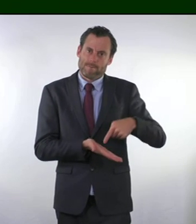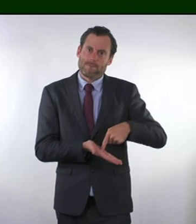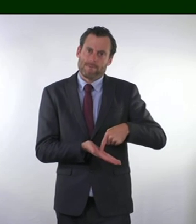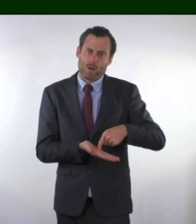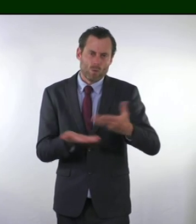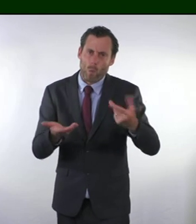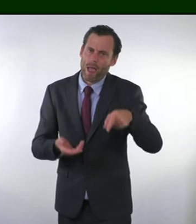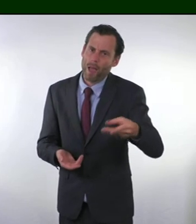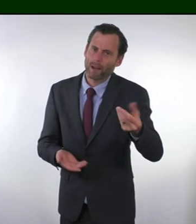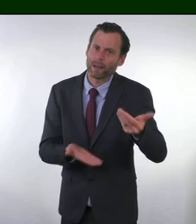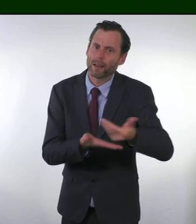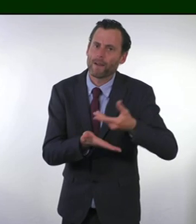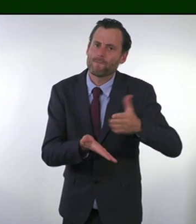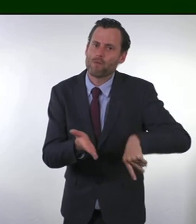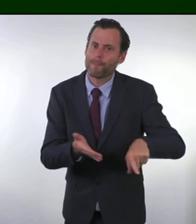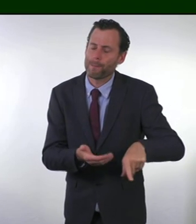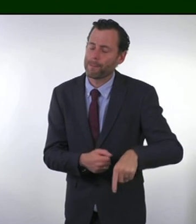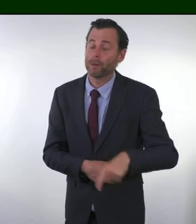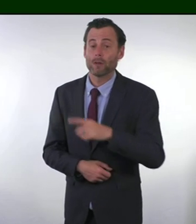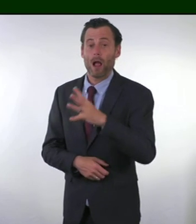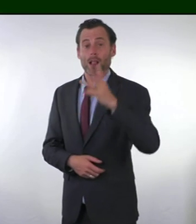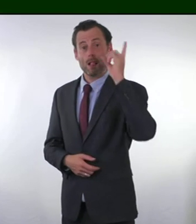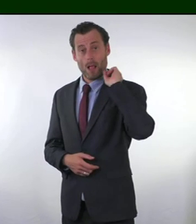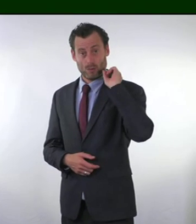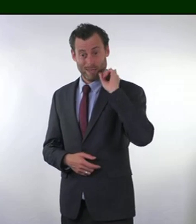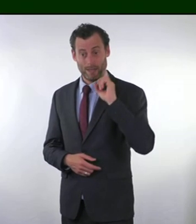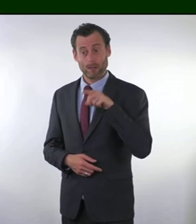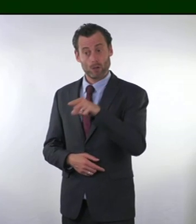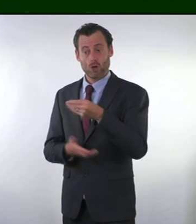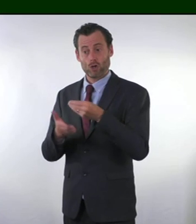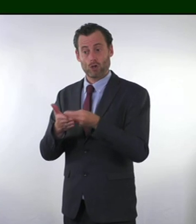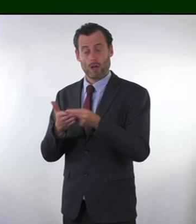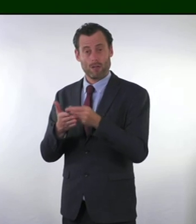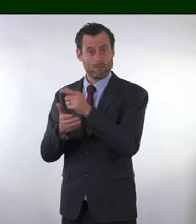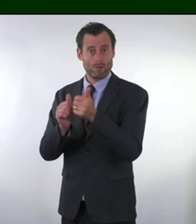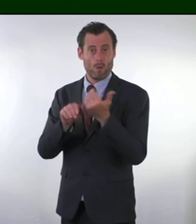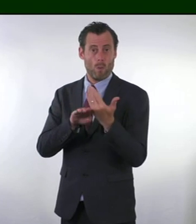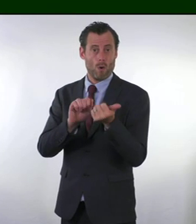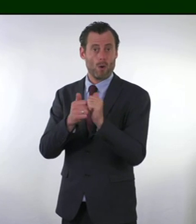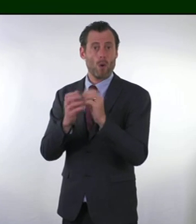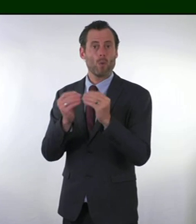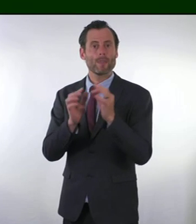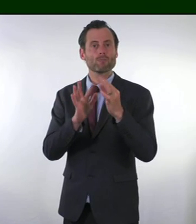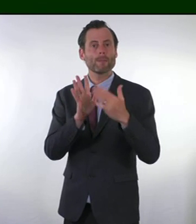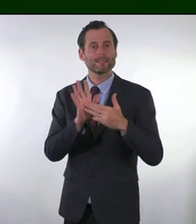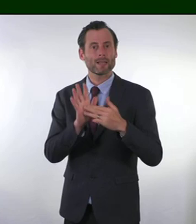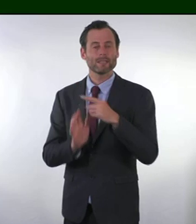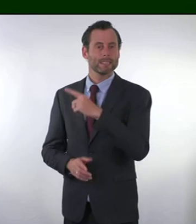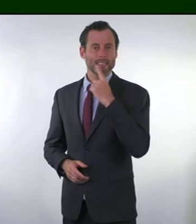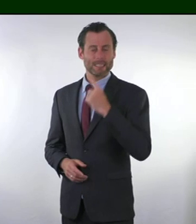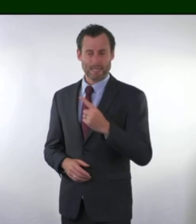Last week, the Chancellor’s colleague, the Prime Minister, tried to claim the mantle of FDR—as we all know.